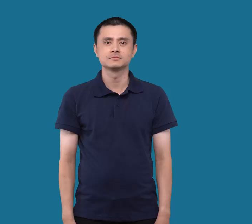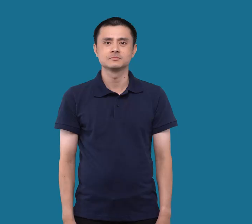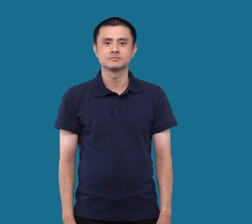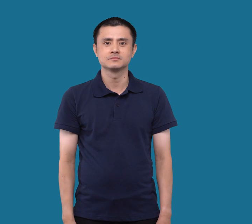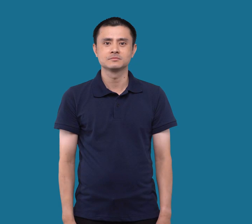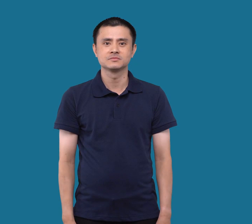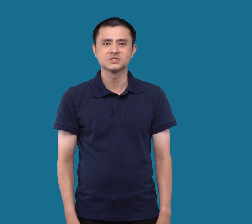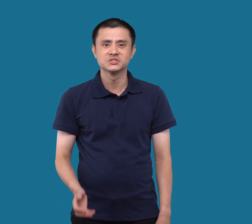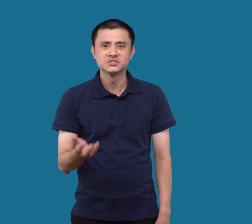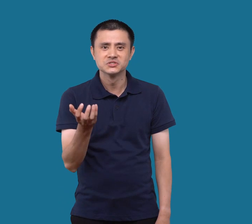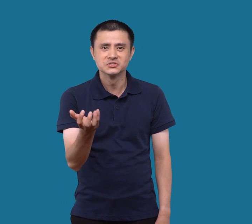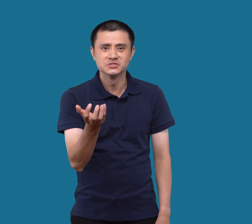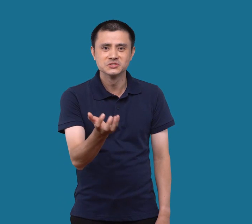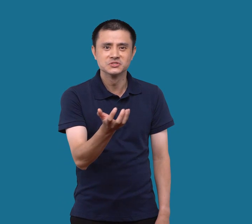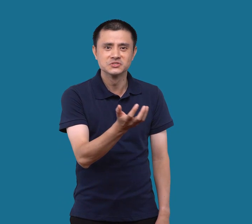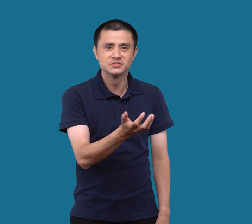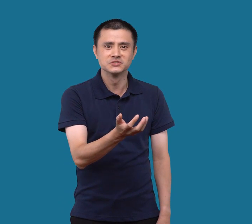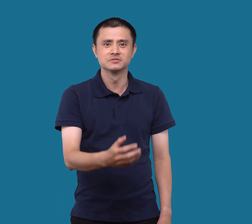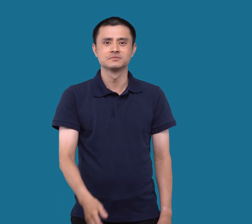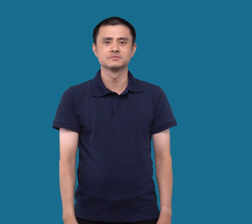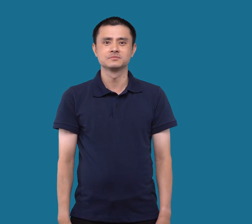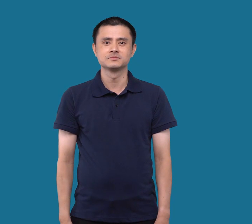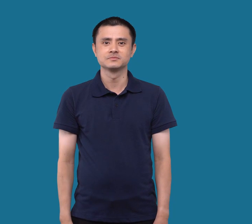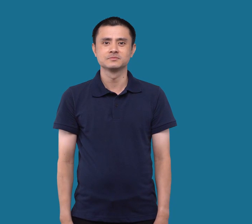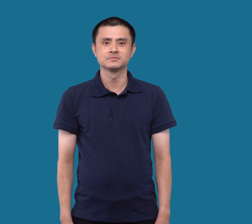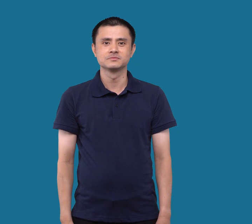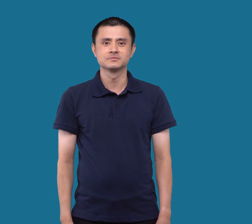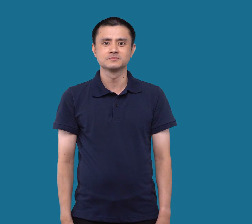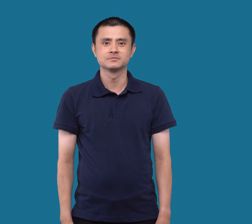ăn xin